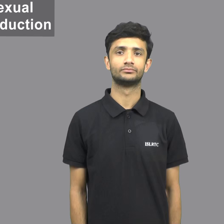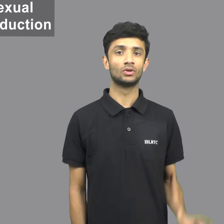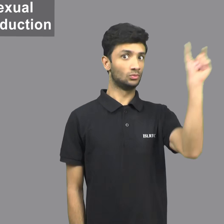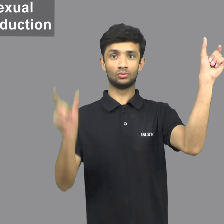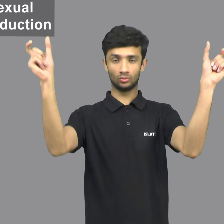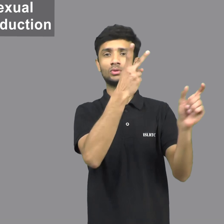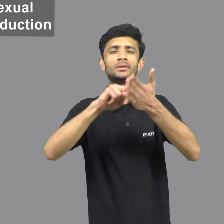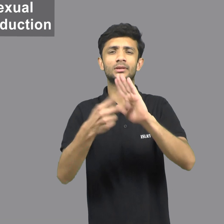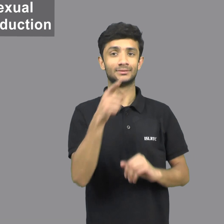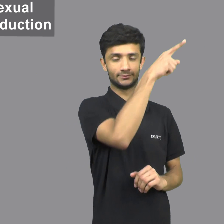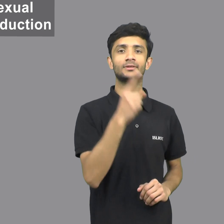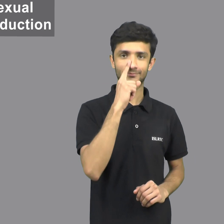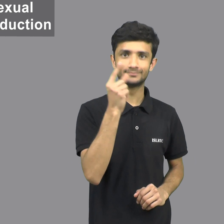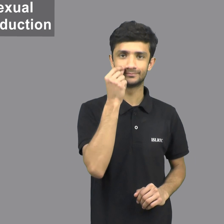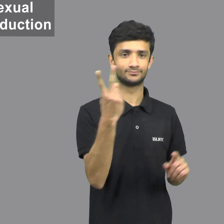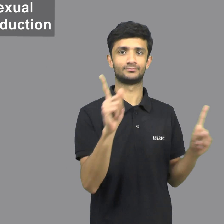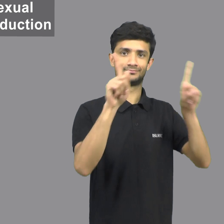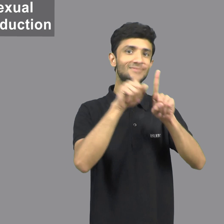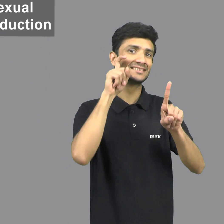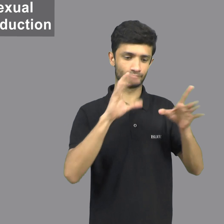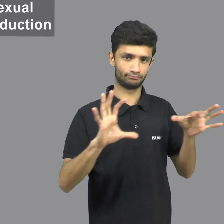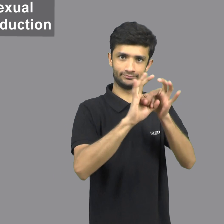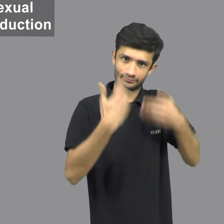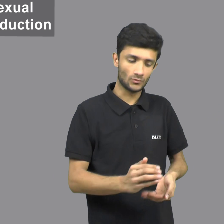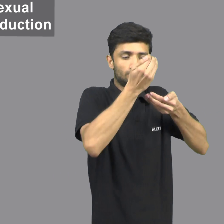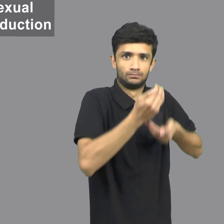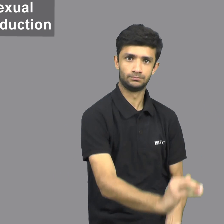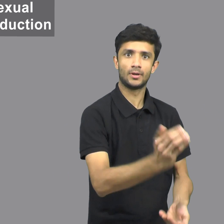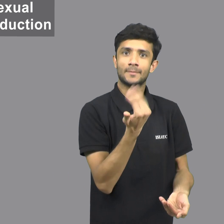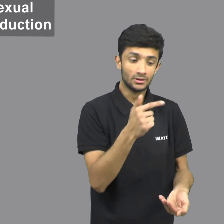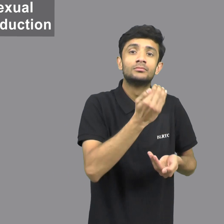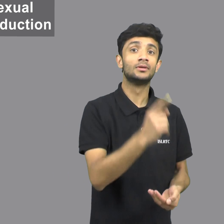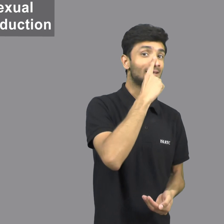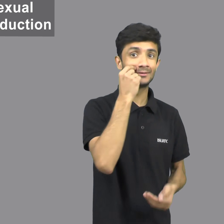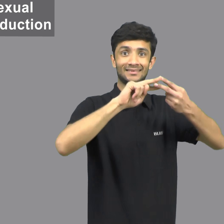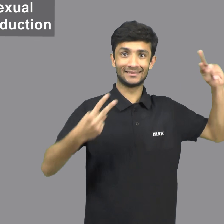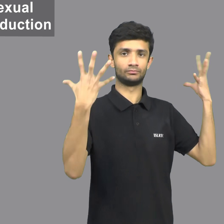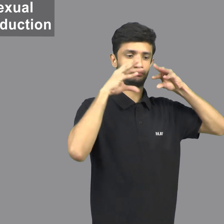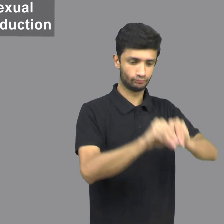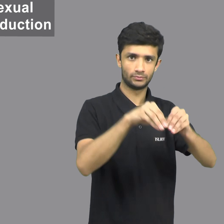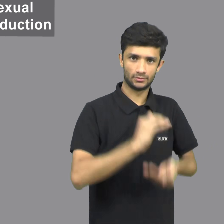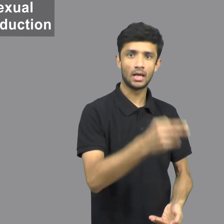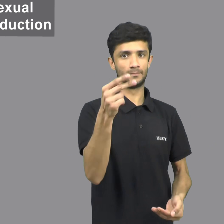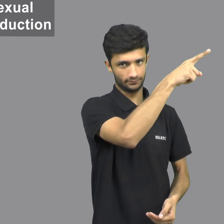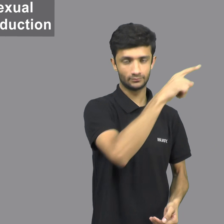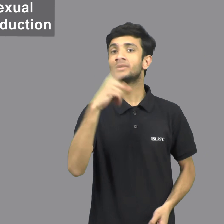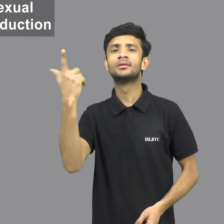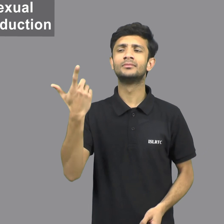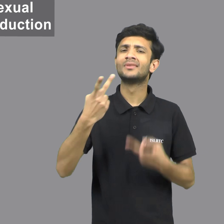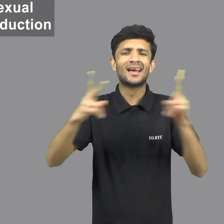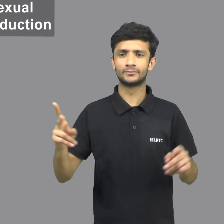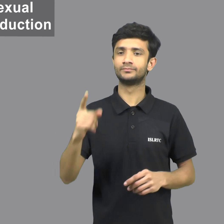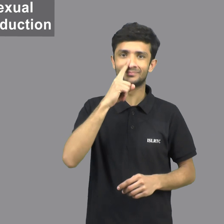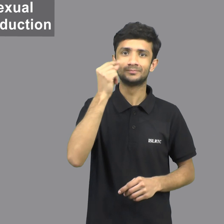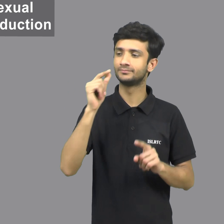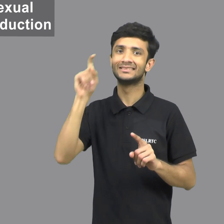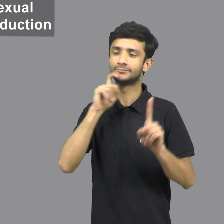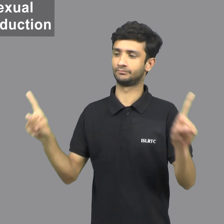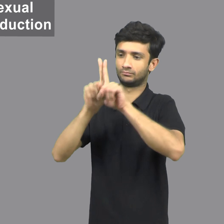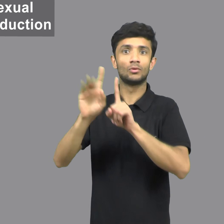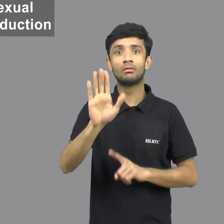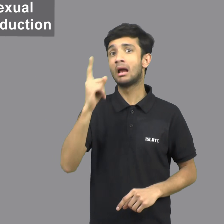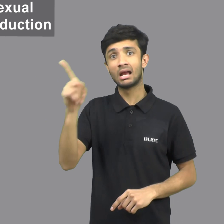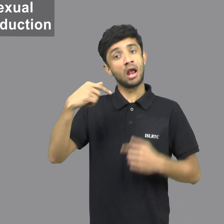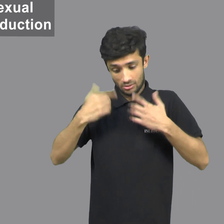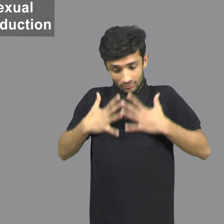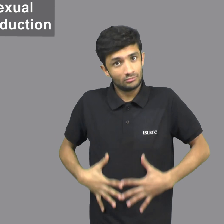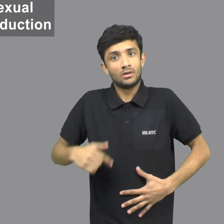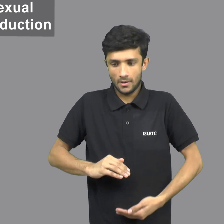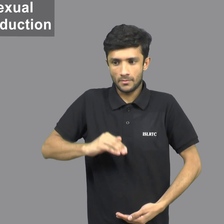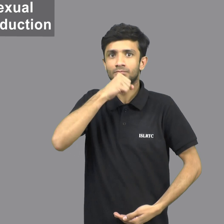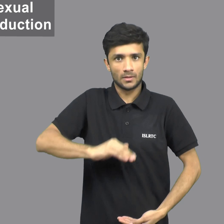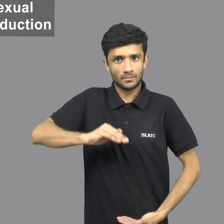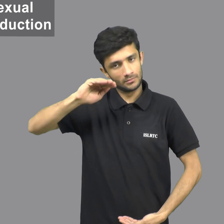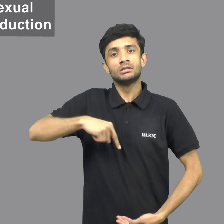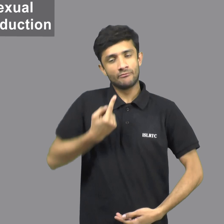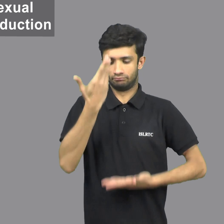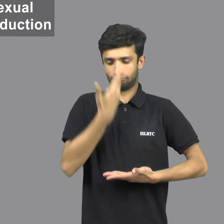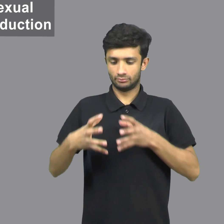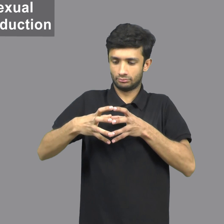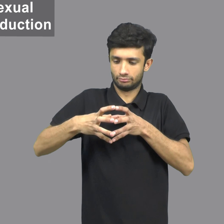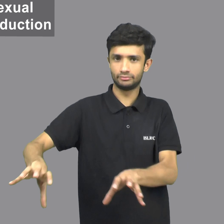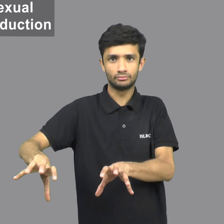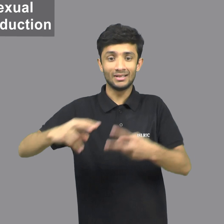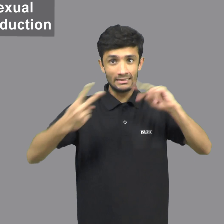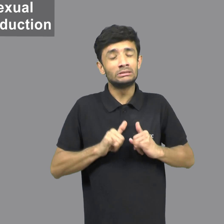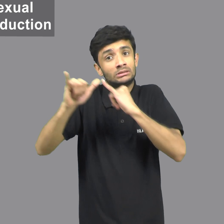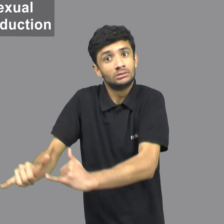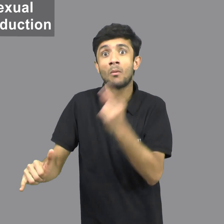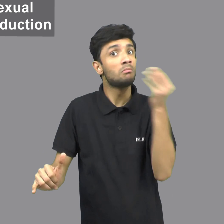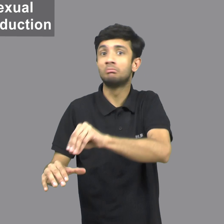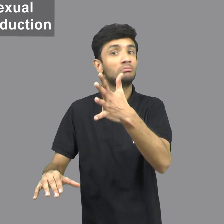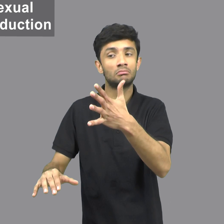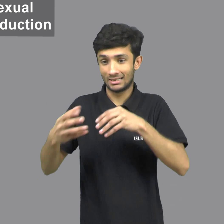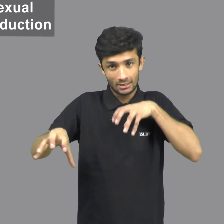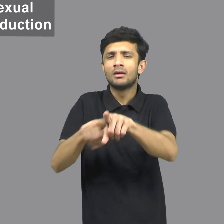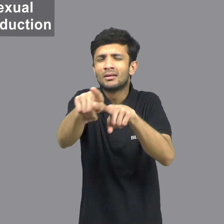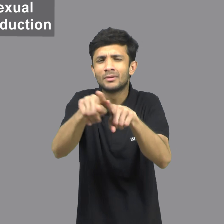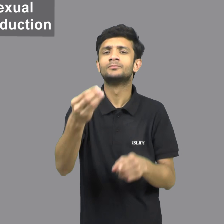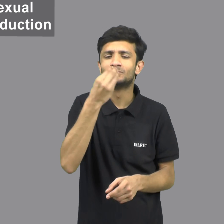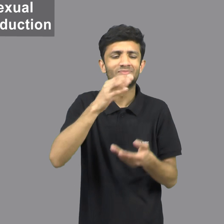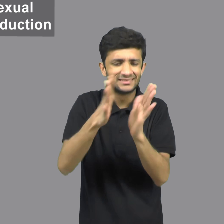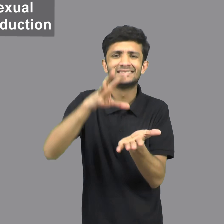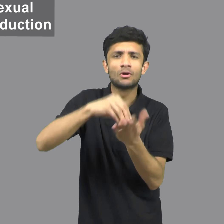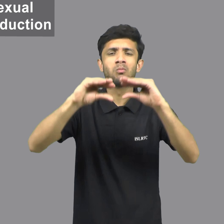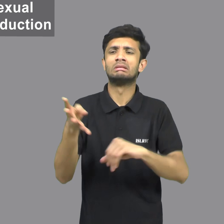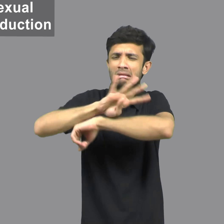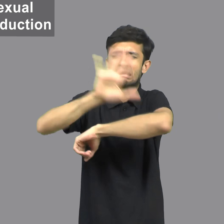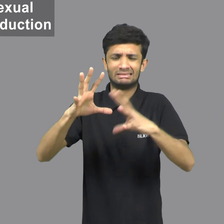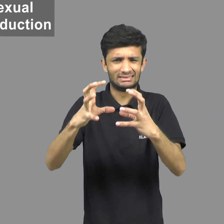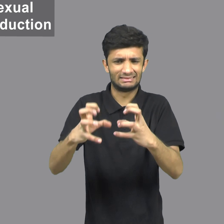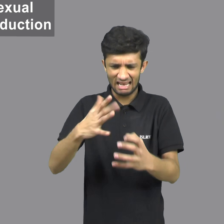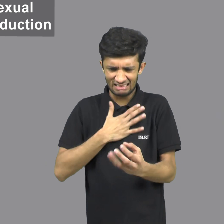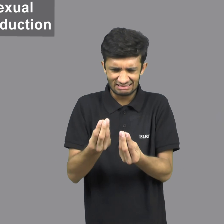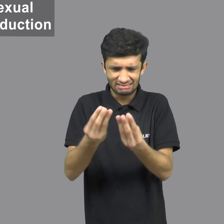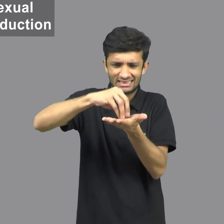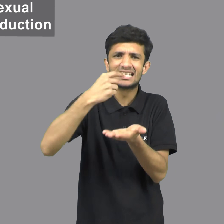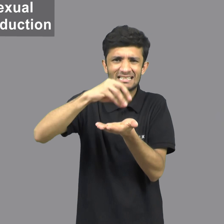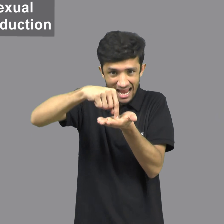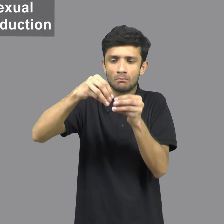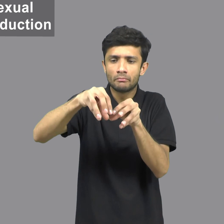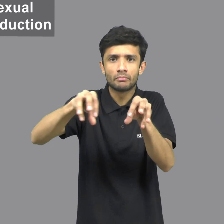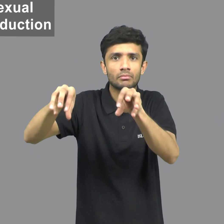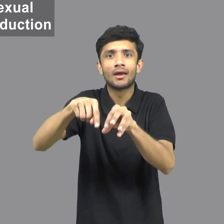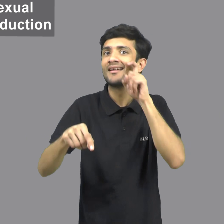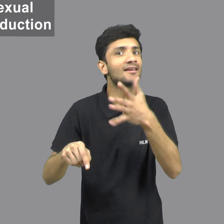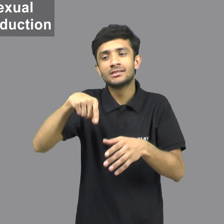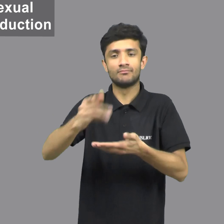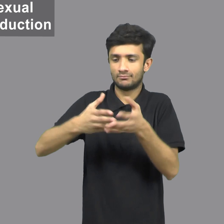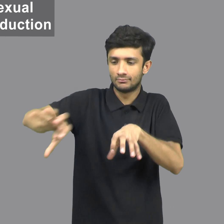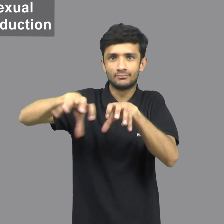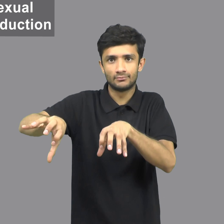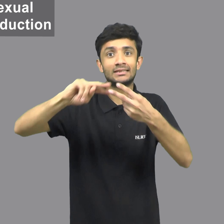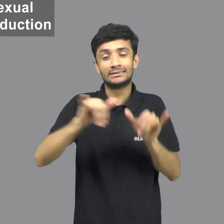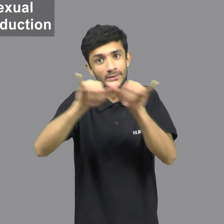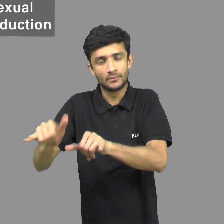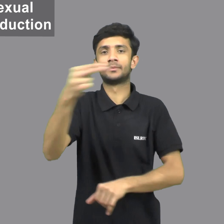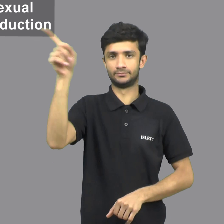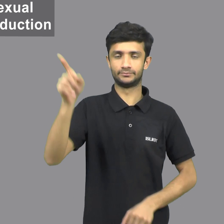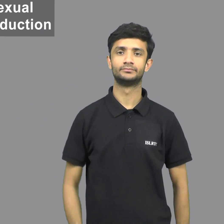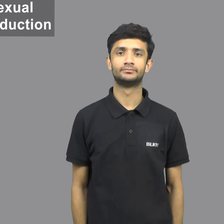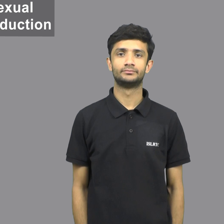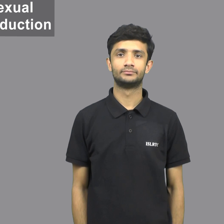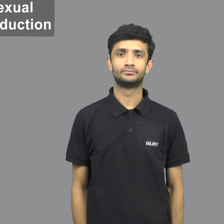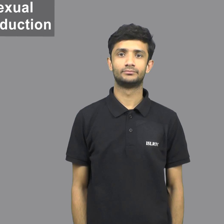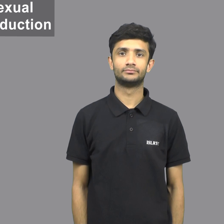Sexual and Asexual Reproduction